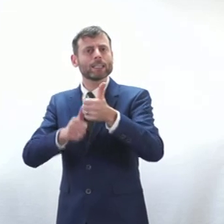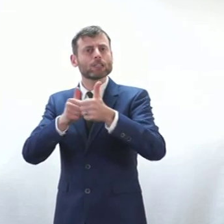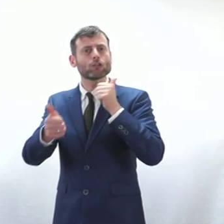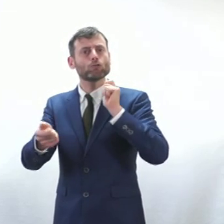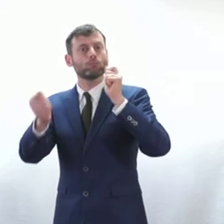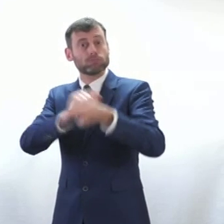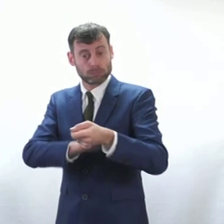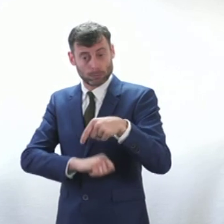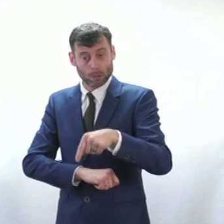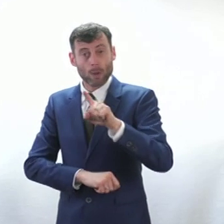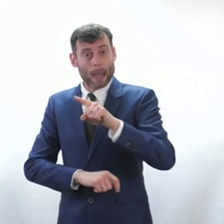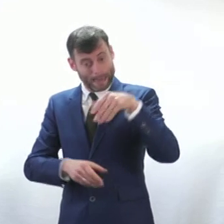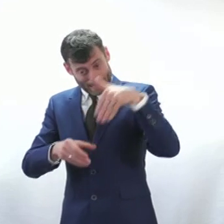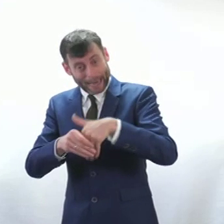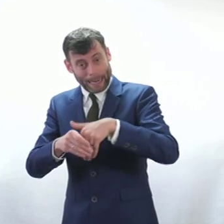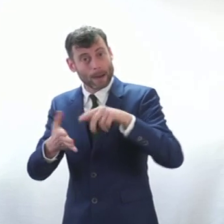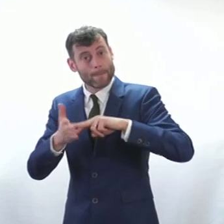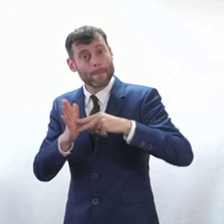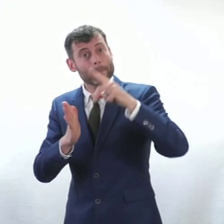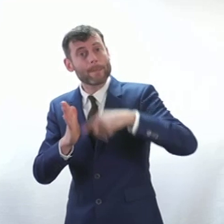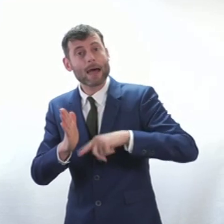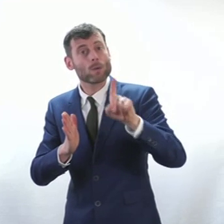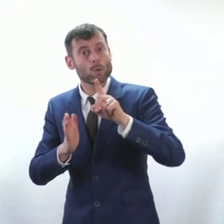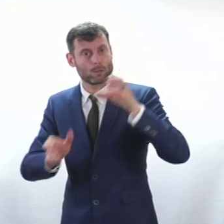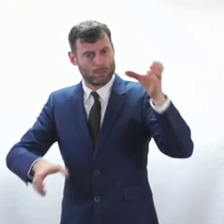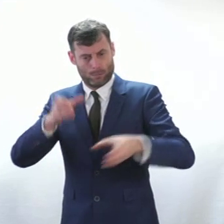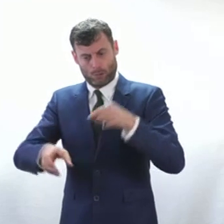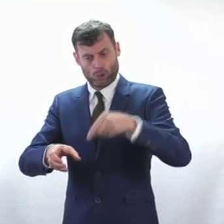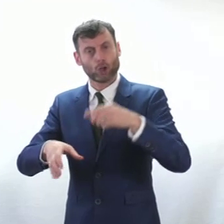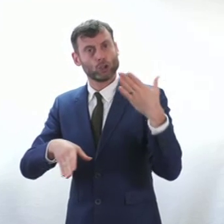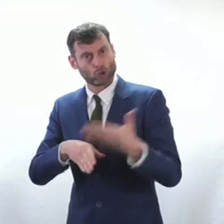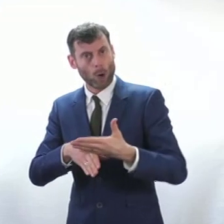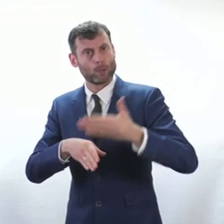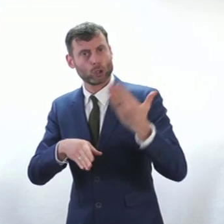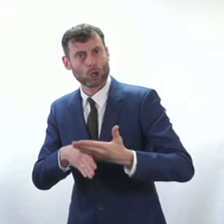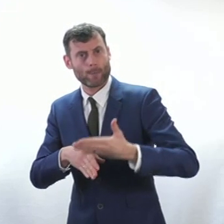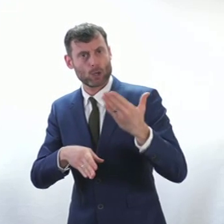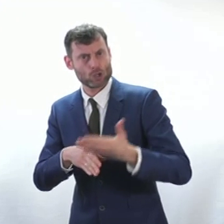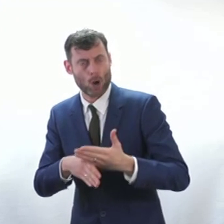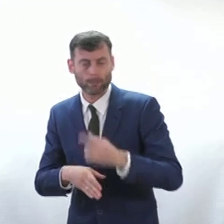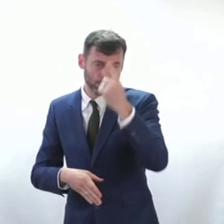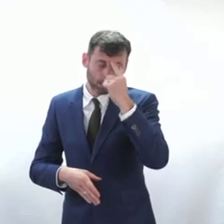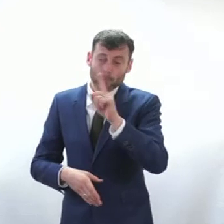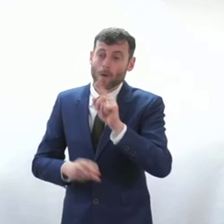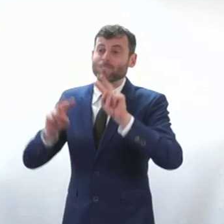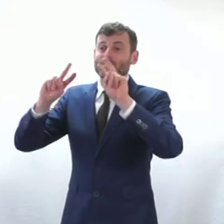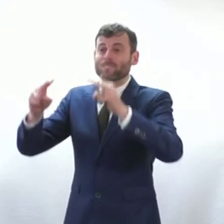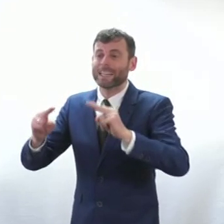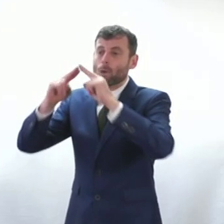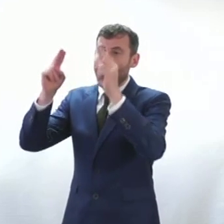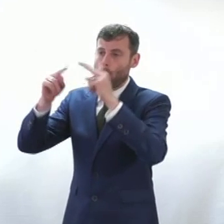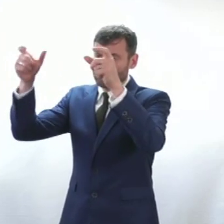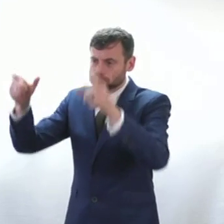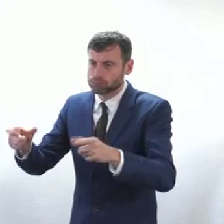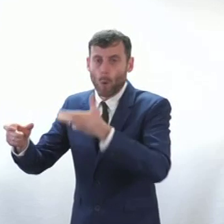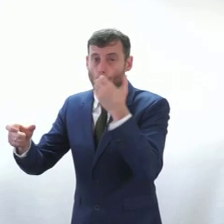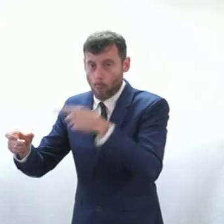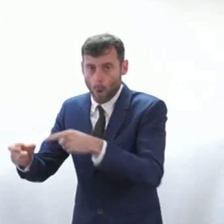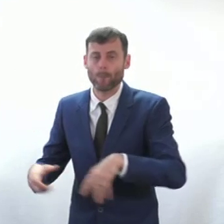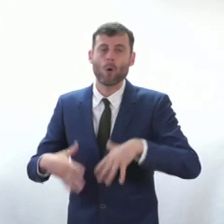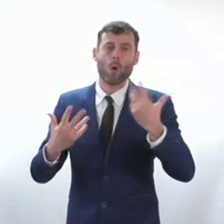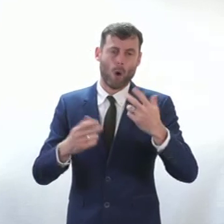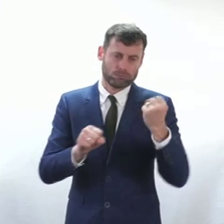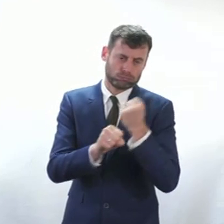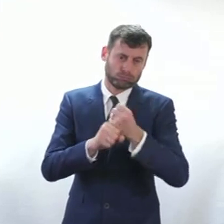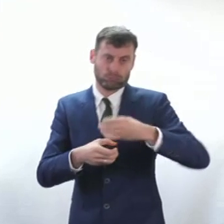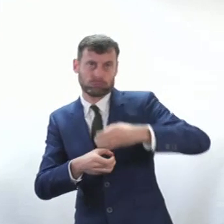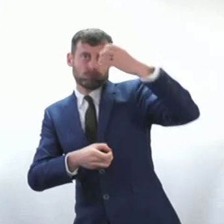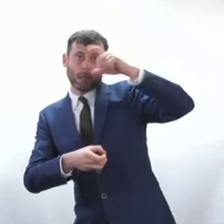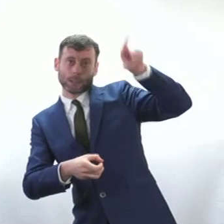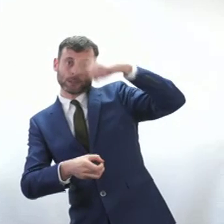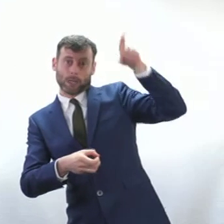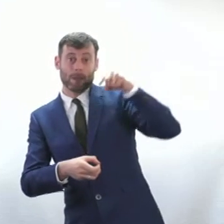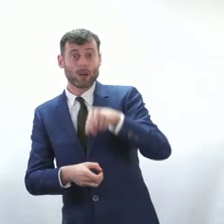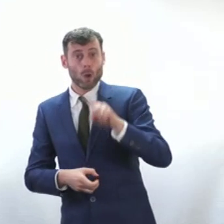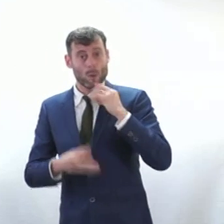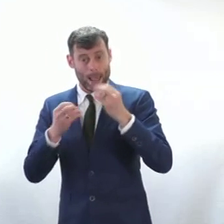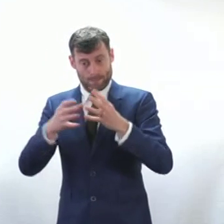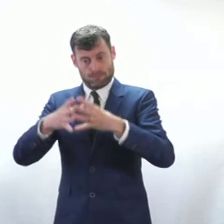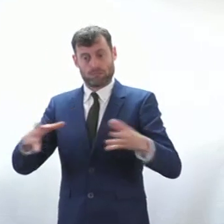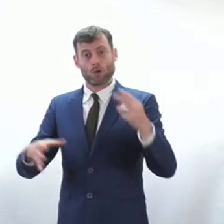This plan, whether it is retrofitting homes or making wind turbines, will generate 250,000 jobs across the country in just the first few years.